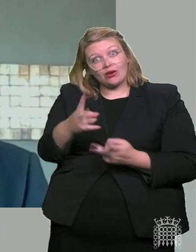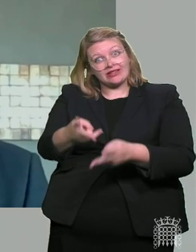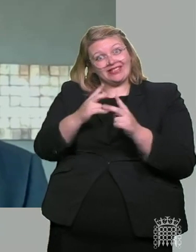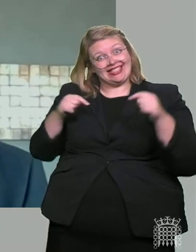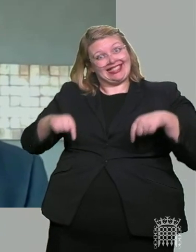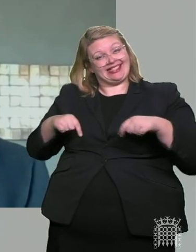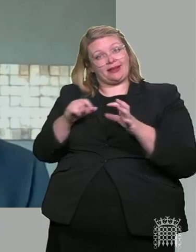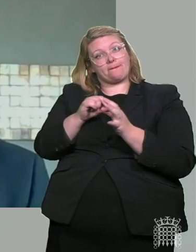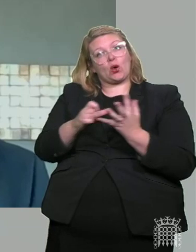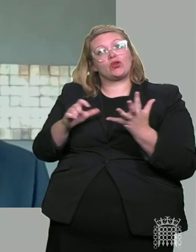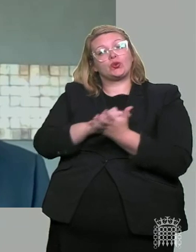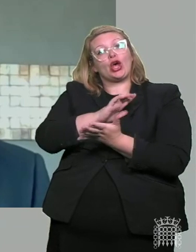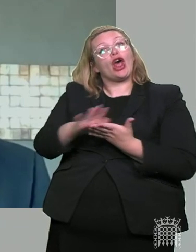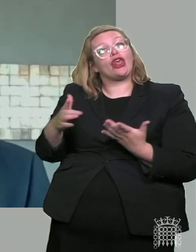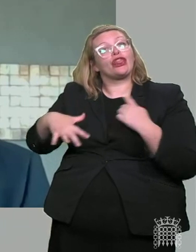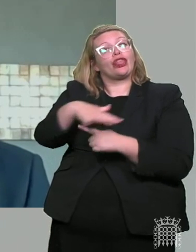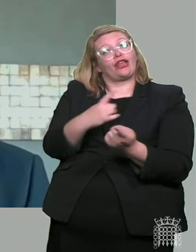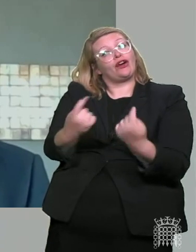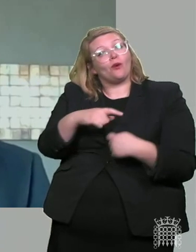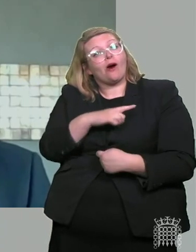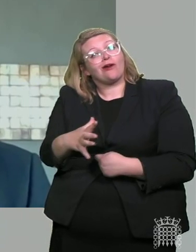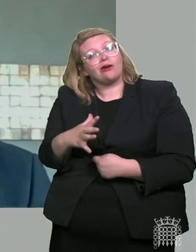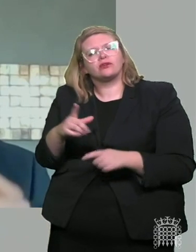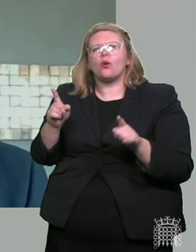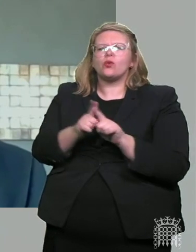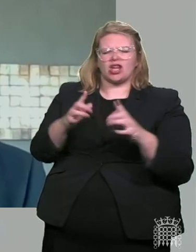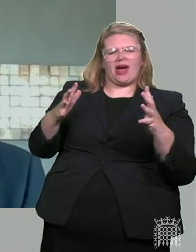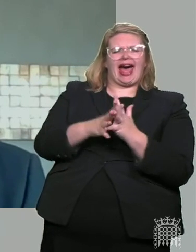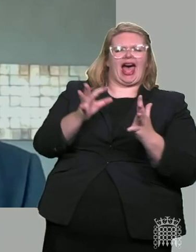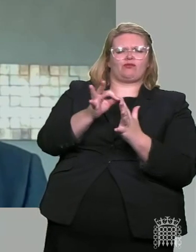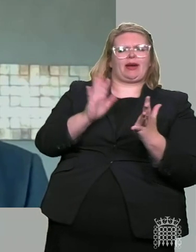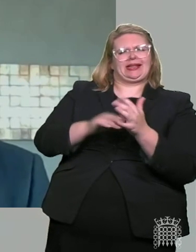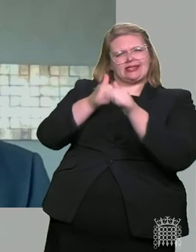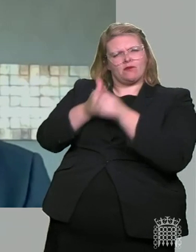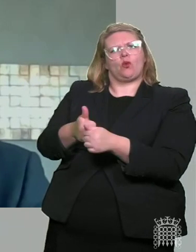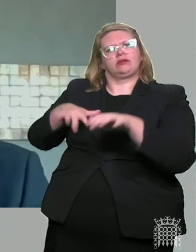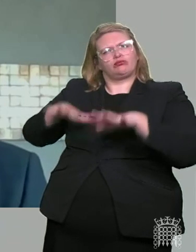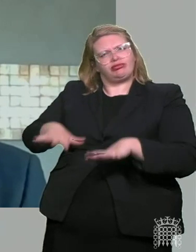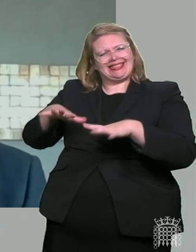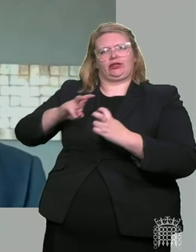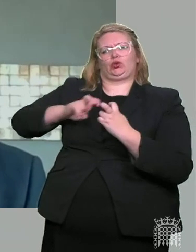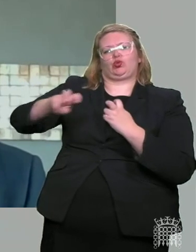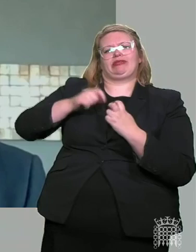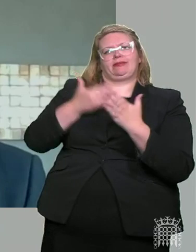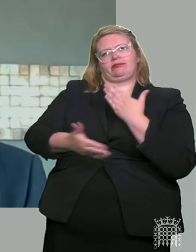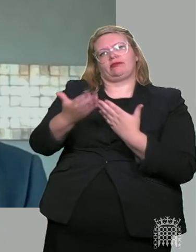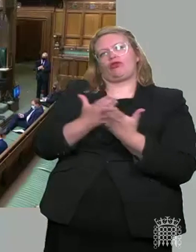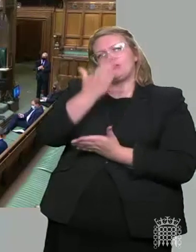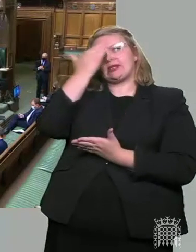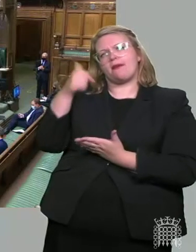More importantly, what are the Government doing to support these attractions and domestic tourism as we go into the summer?